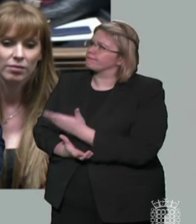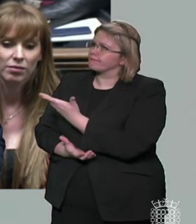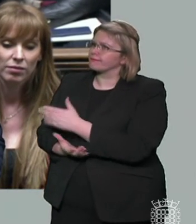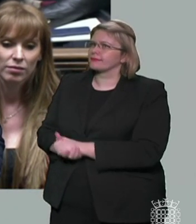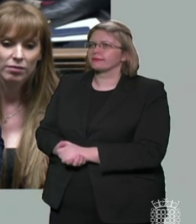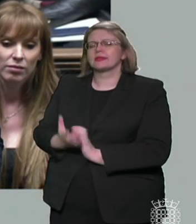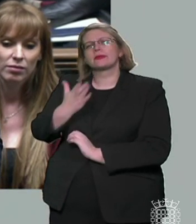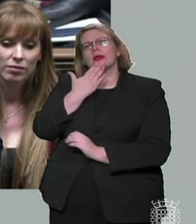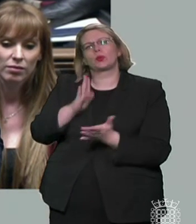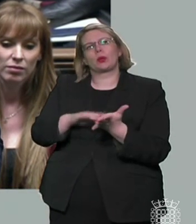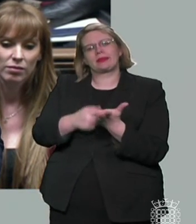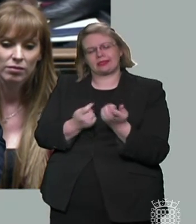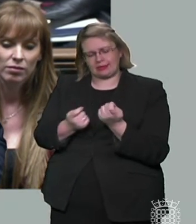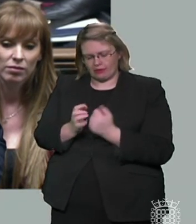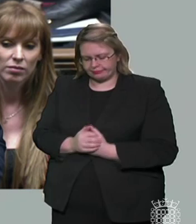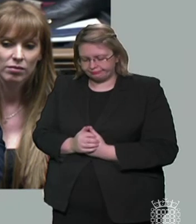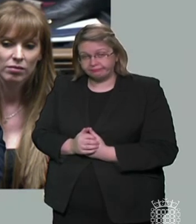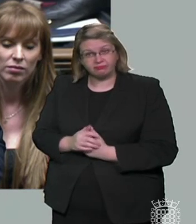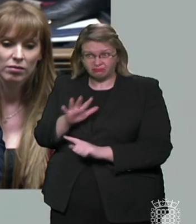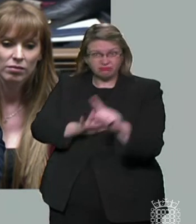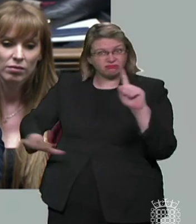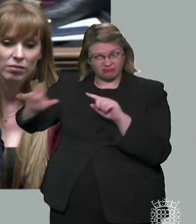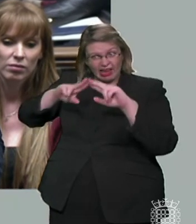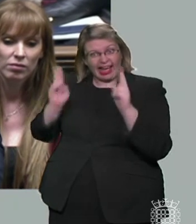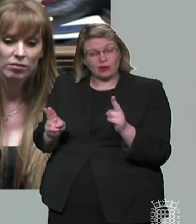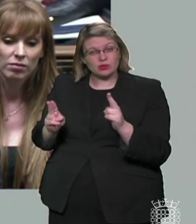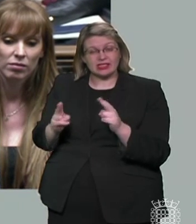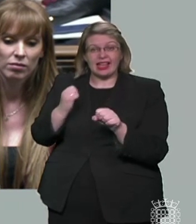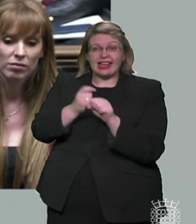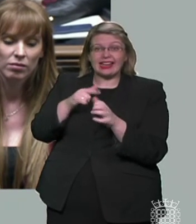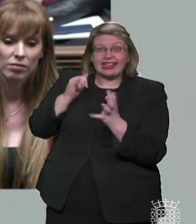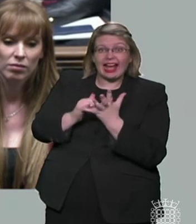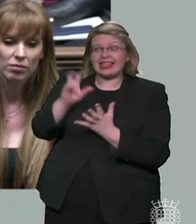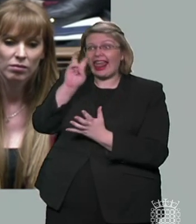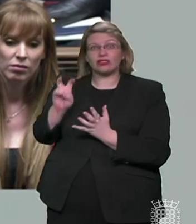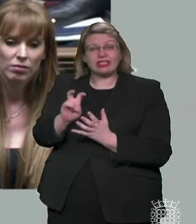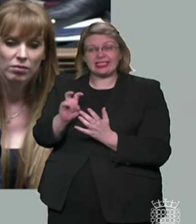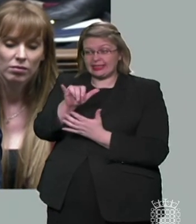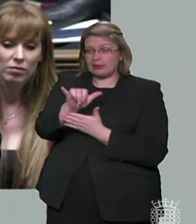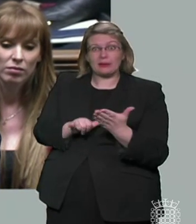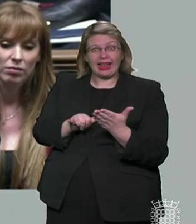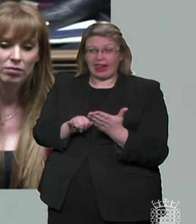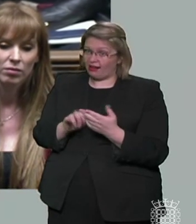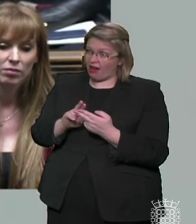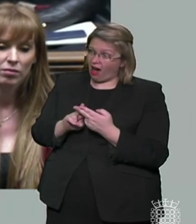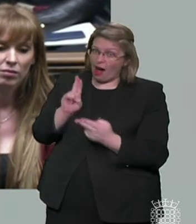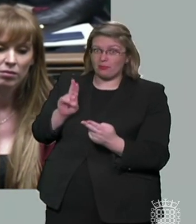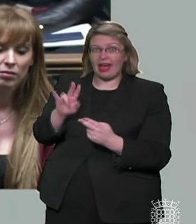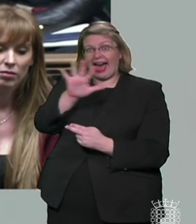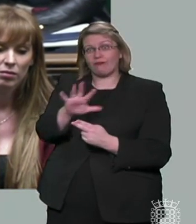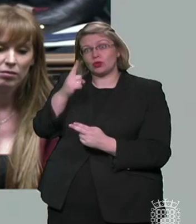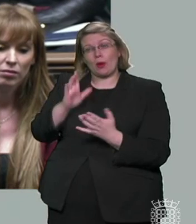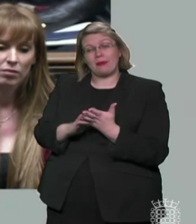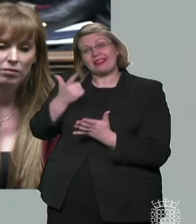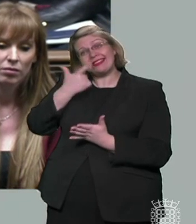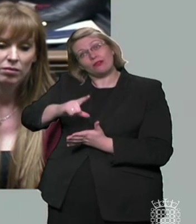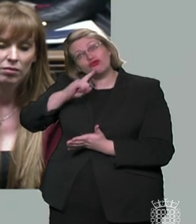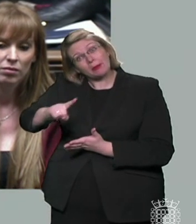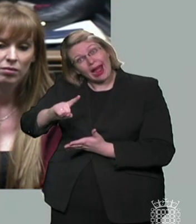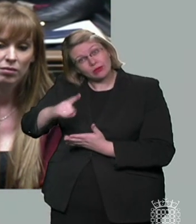The typical energy bill is going up by £700 next month, and that is because of pressures before Russia invaded Ukraine.